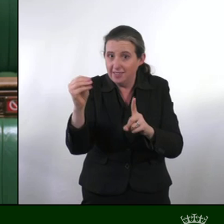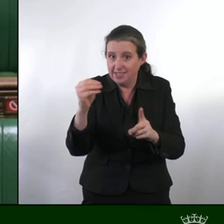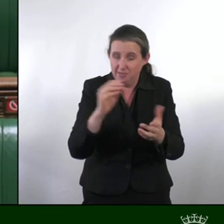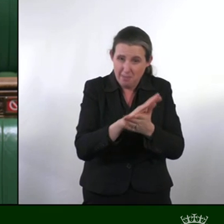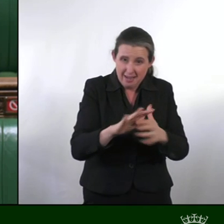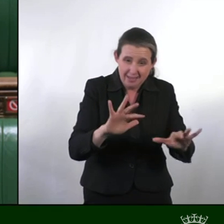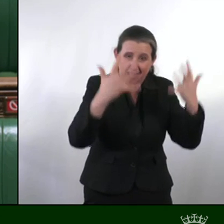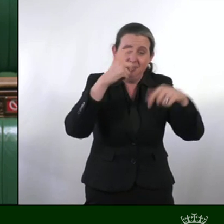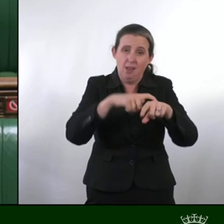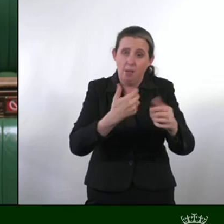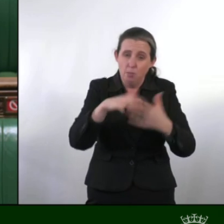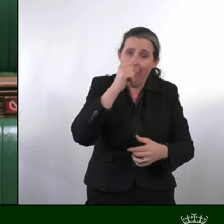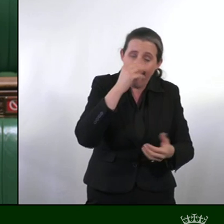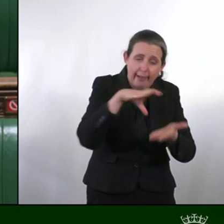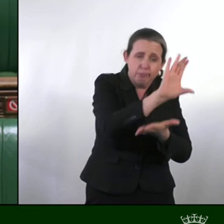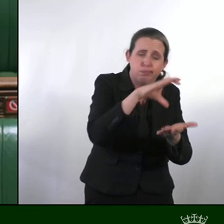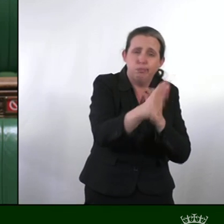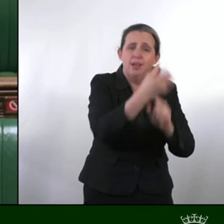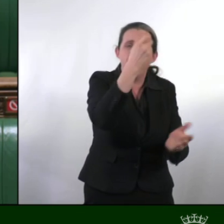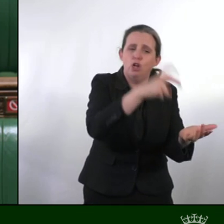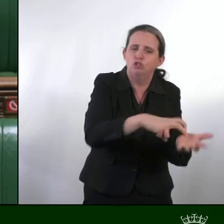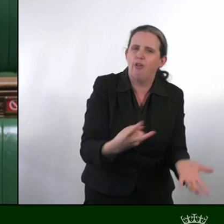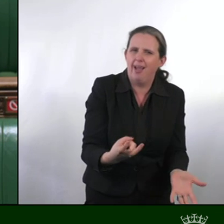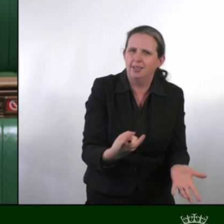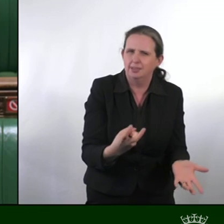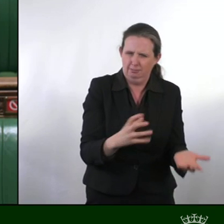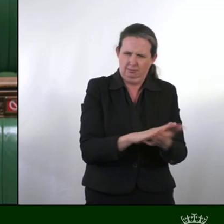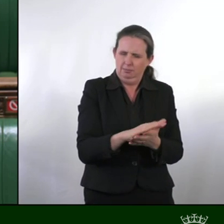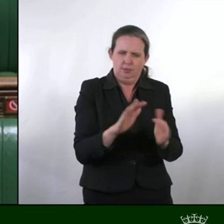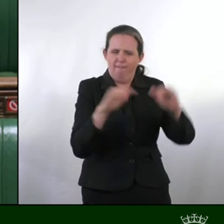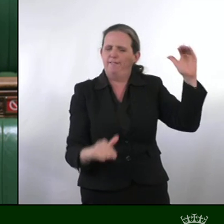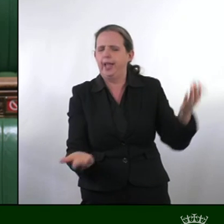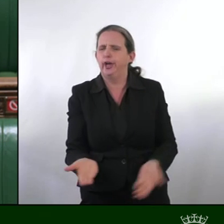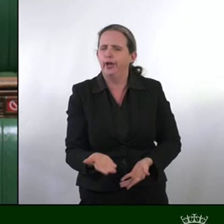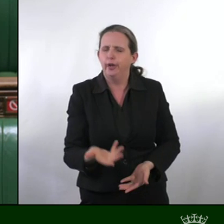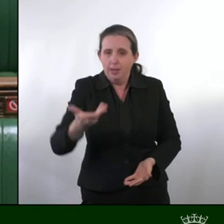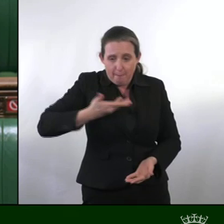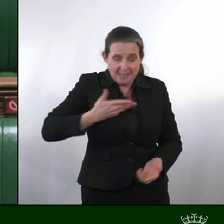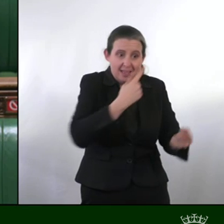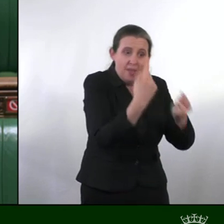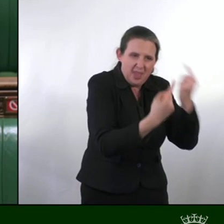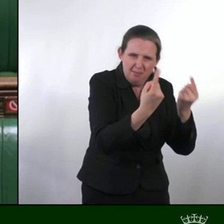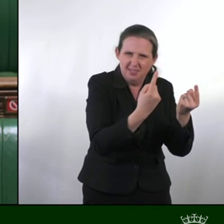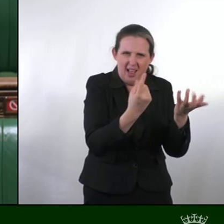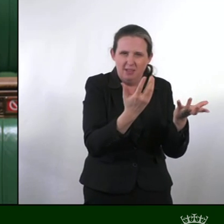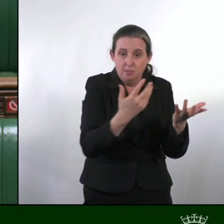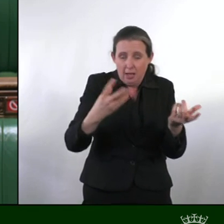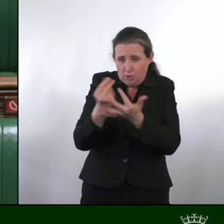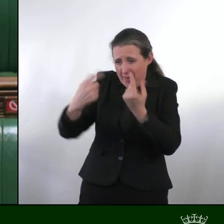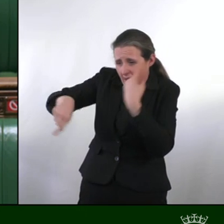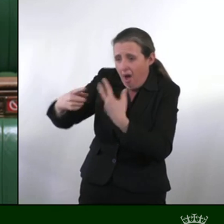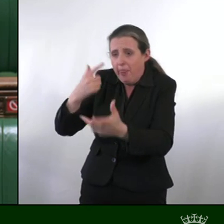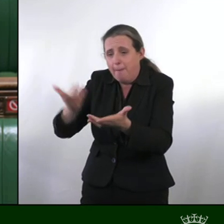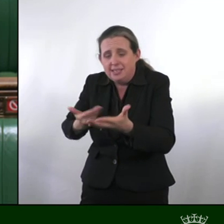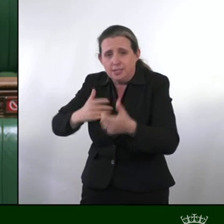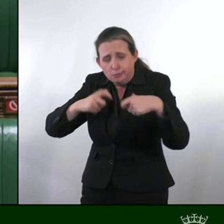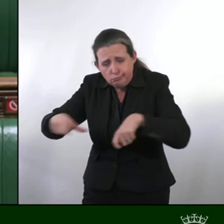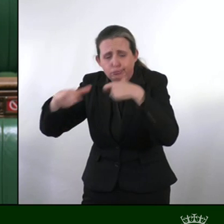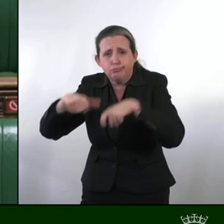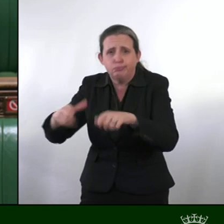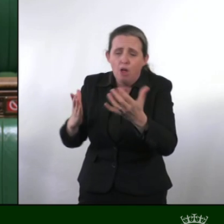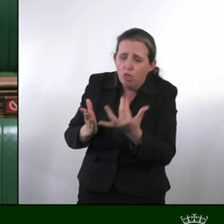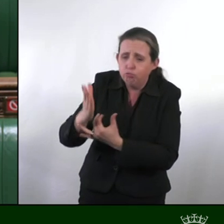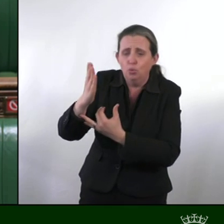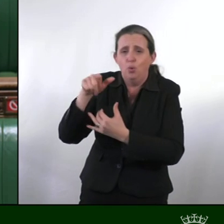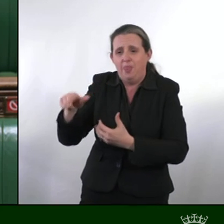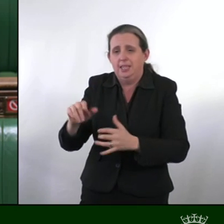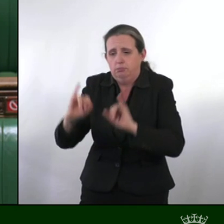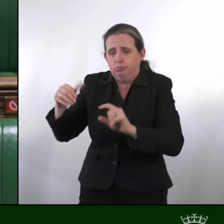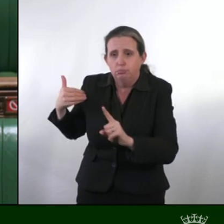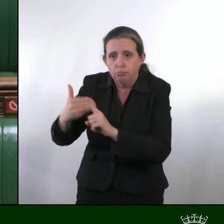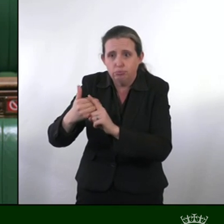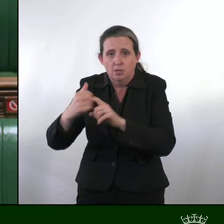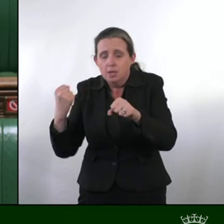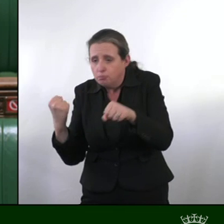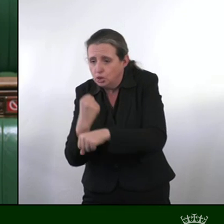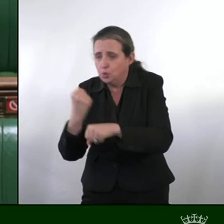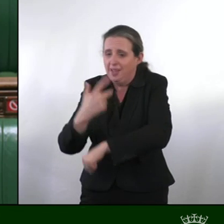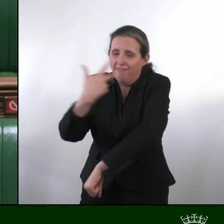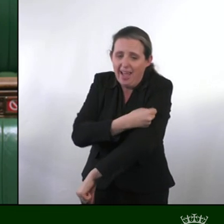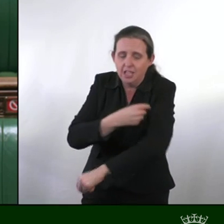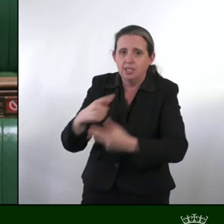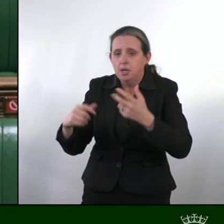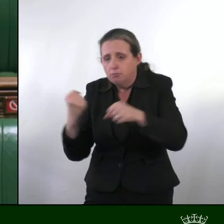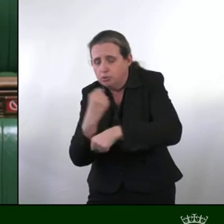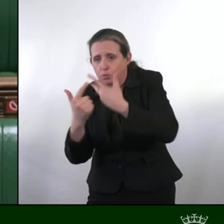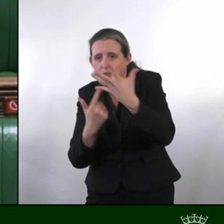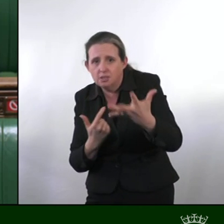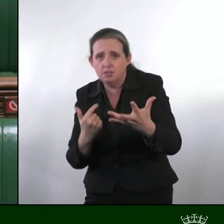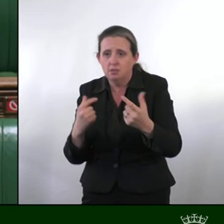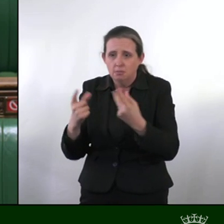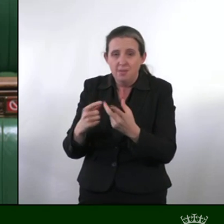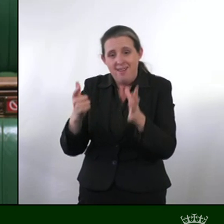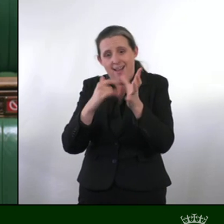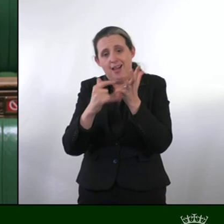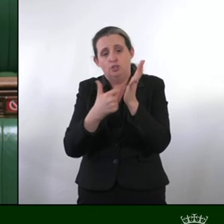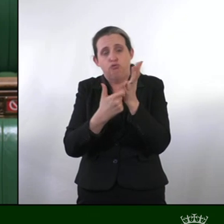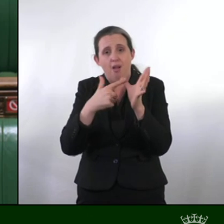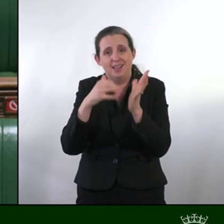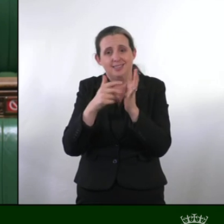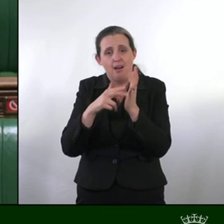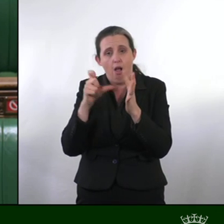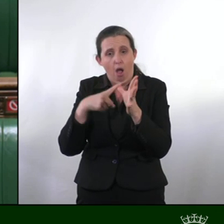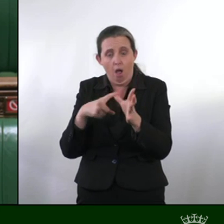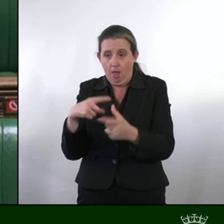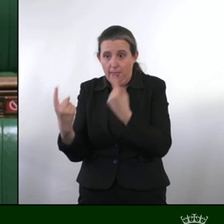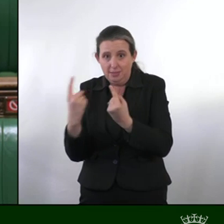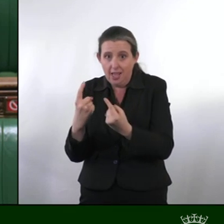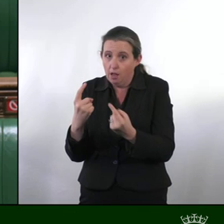So many businesses have worked tirelessly through the pandemic to support local communities, to keep critical supplies going and to produce drugs and vaccines—at cost price in AstraZeneca’s case—working with some of our country’s best scientists.